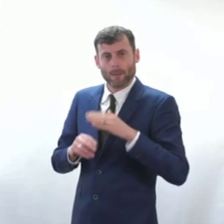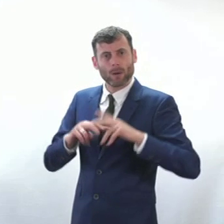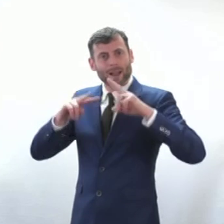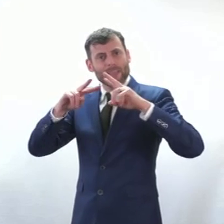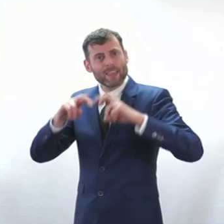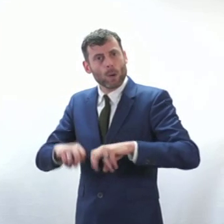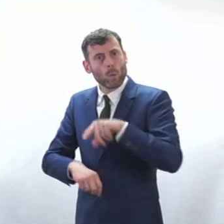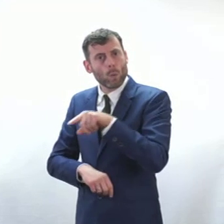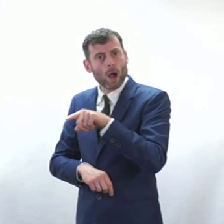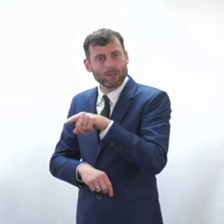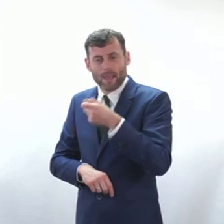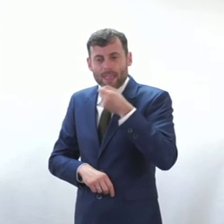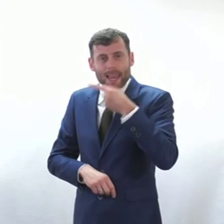I will do my best.